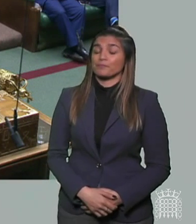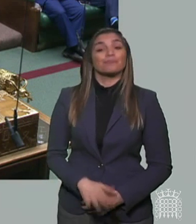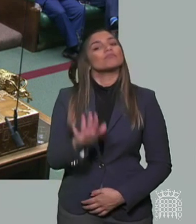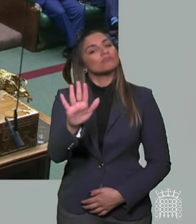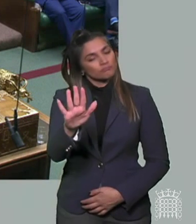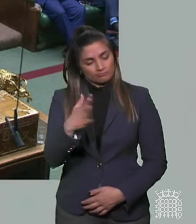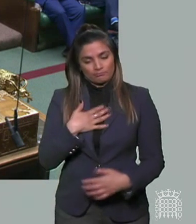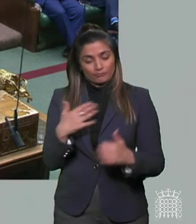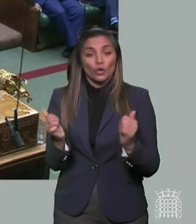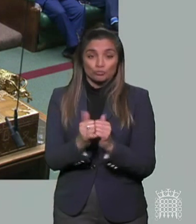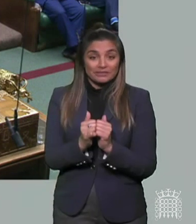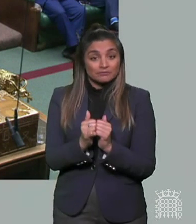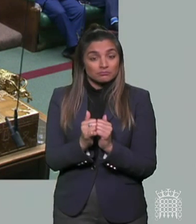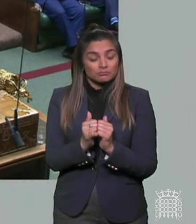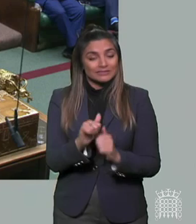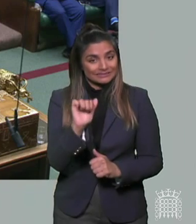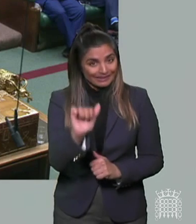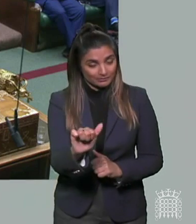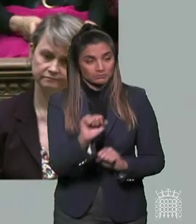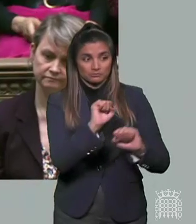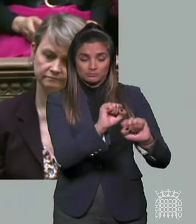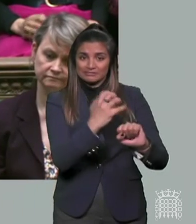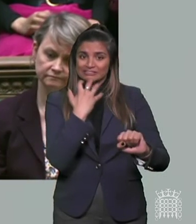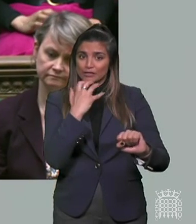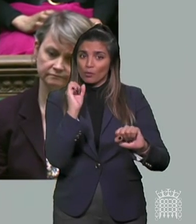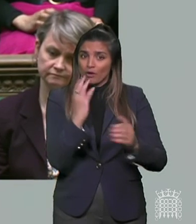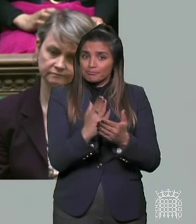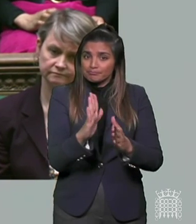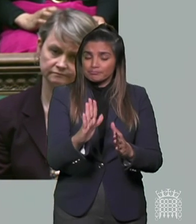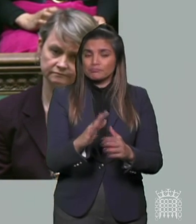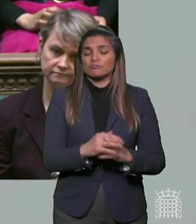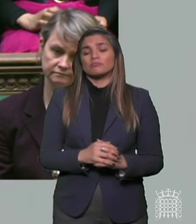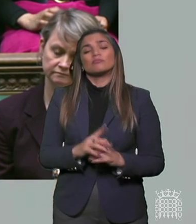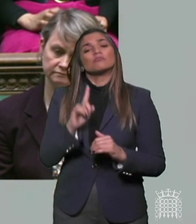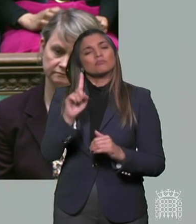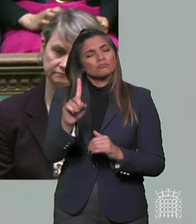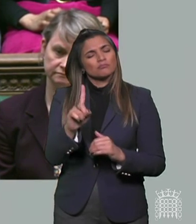I agree with the Deputy Prime Minister’s comments on the diplomatic service’s heroic work.